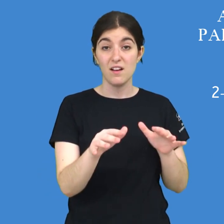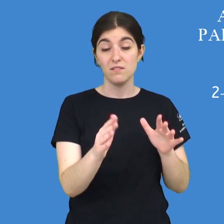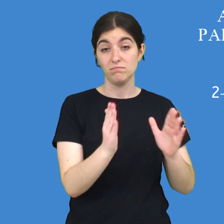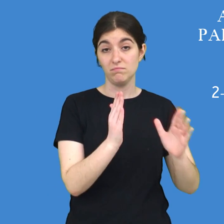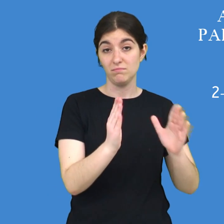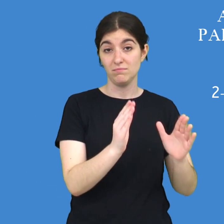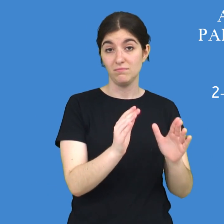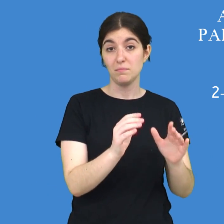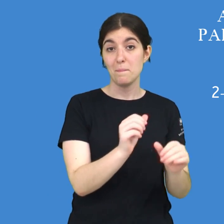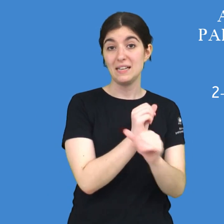época